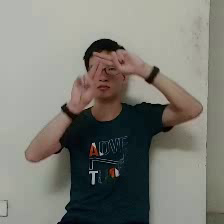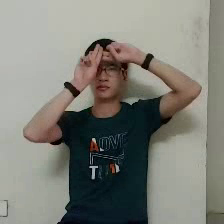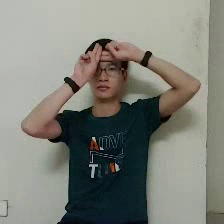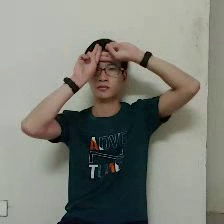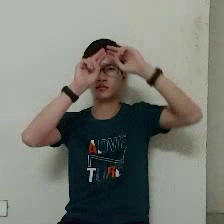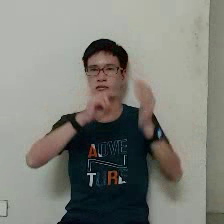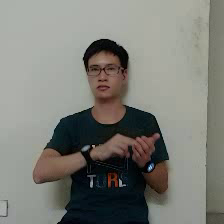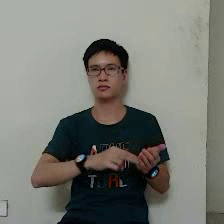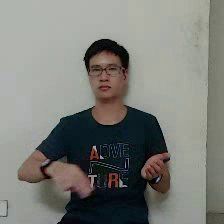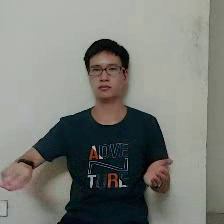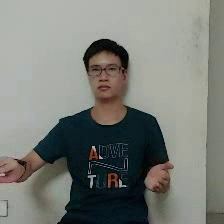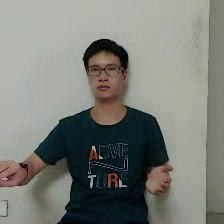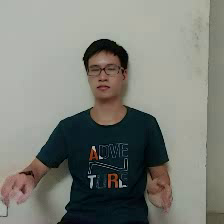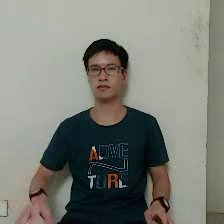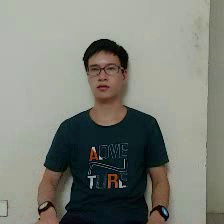Xuất viện